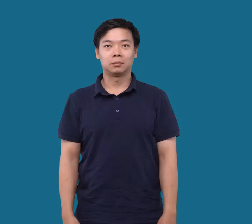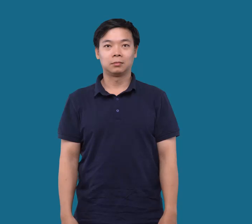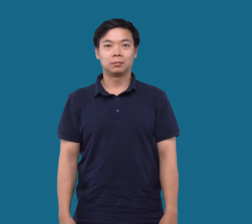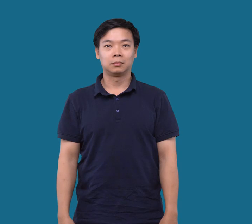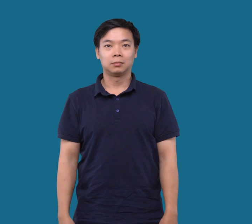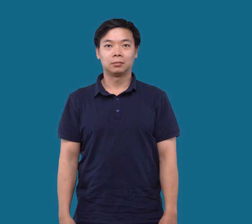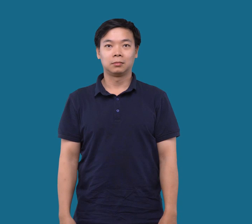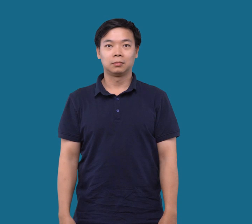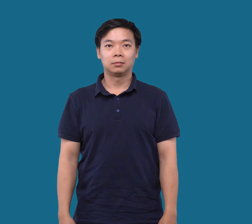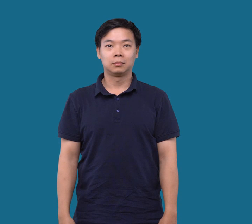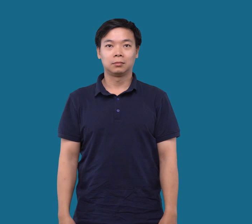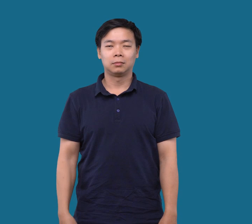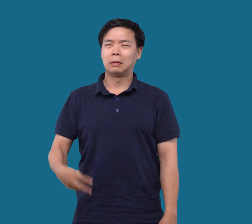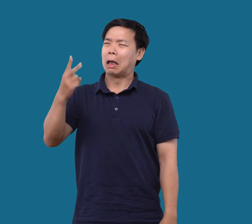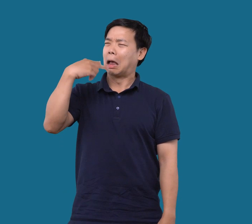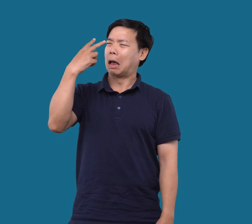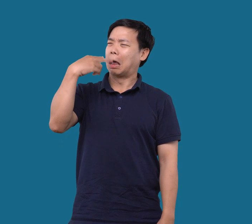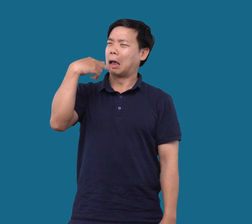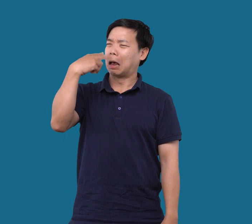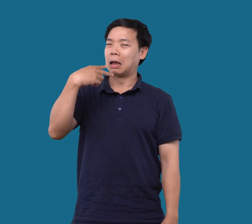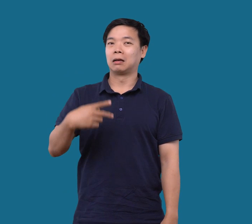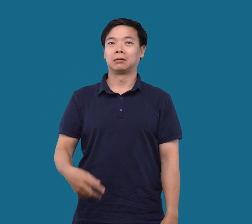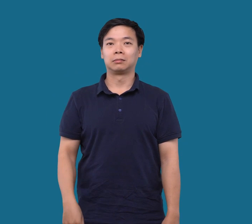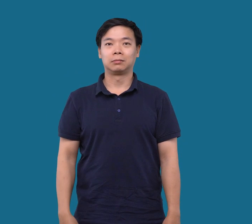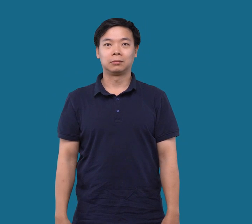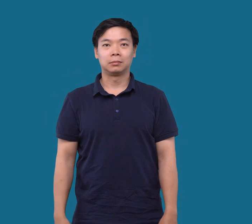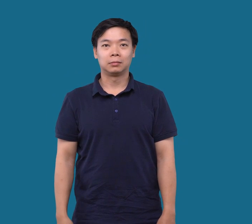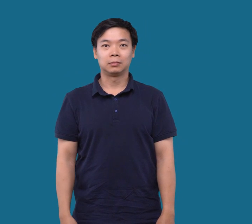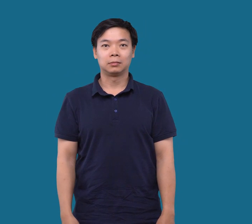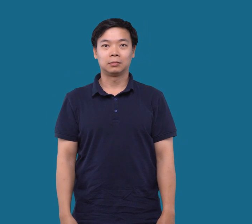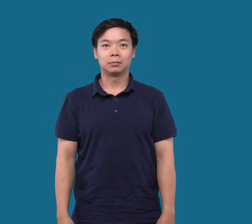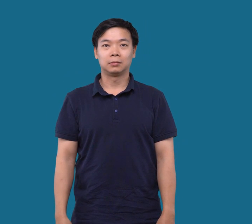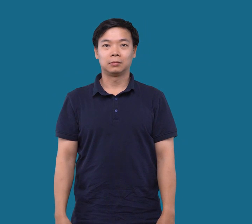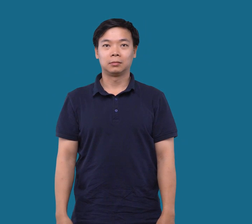khóc